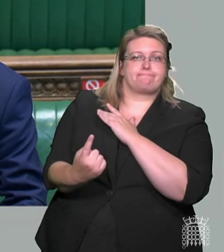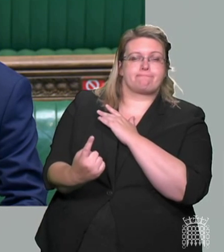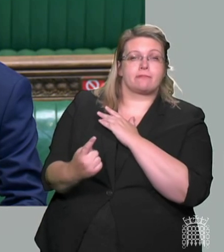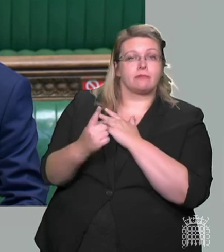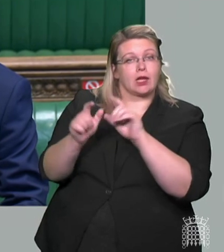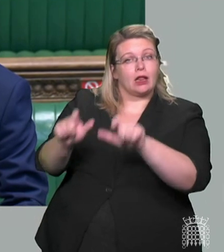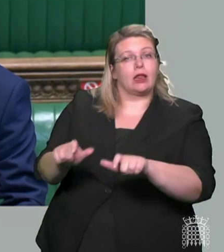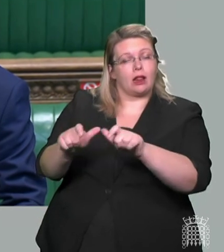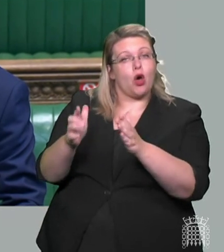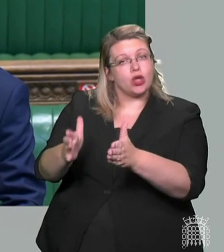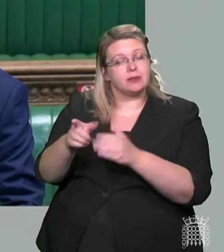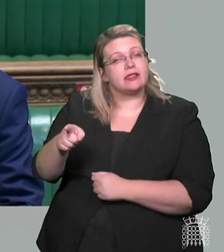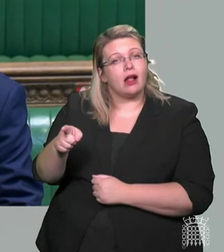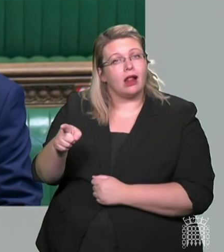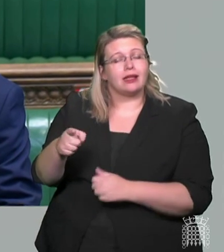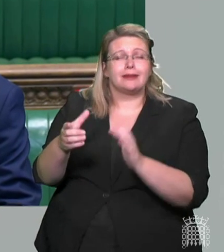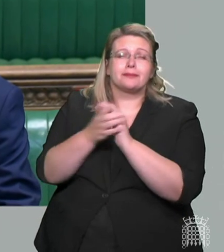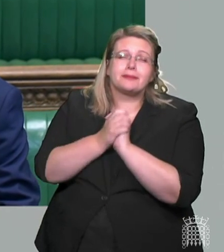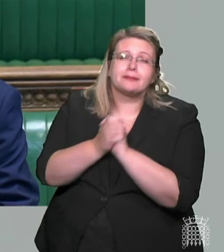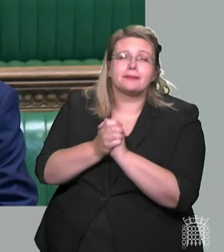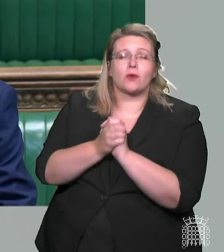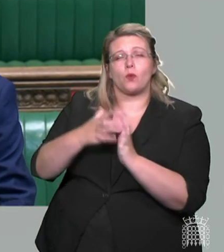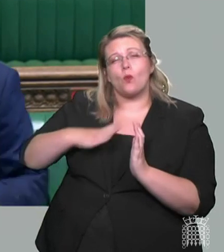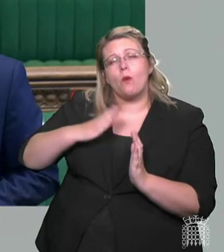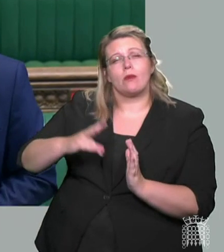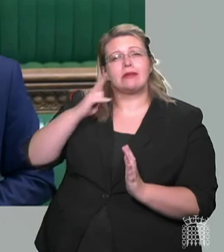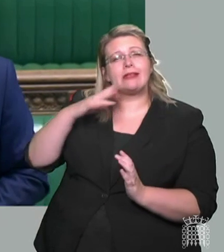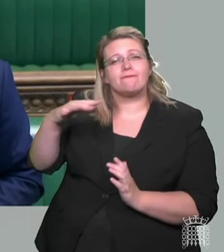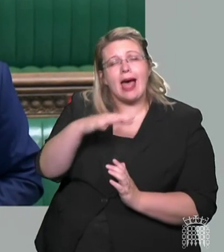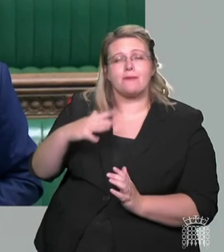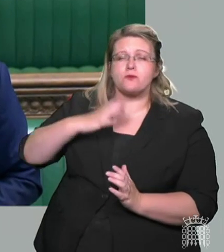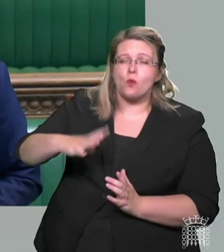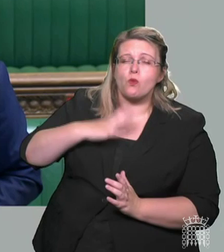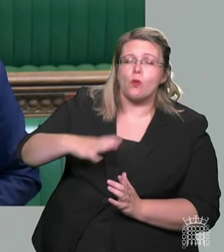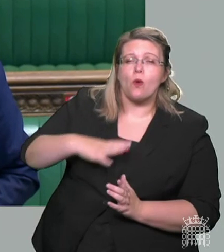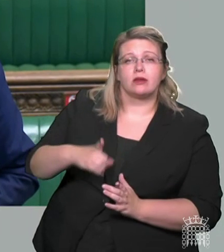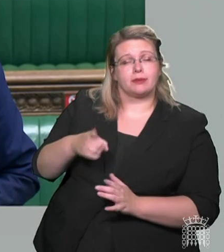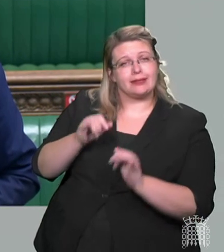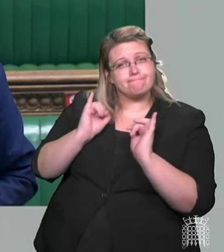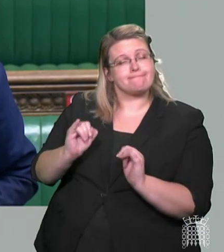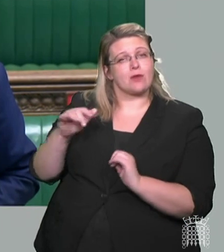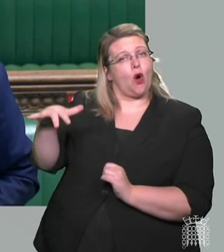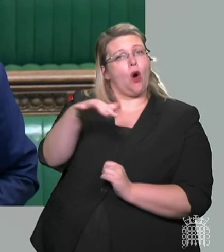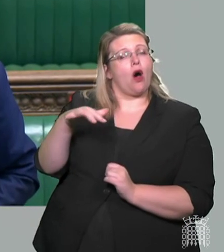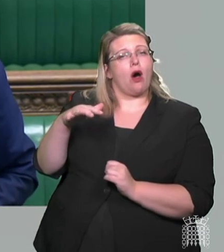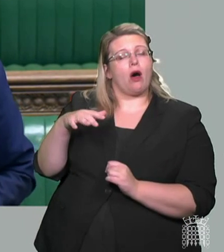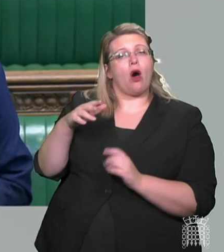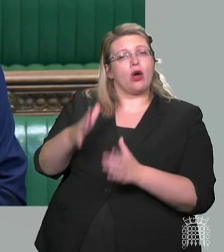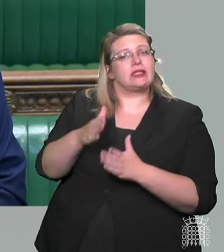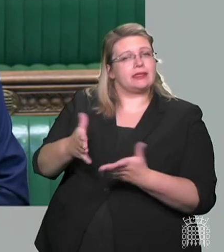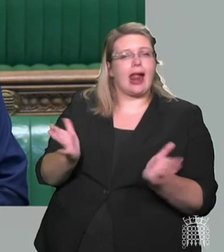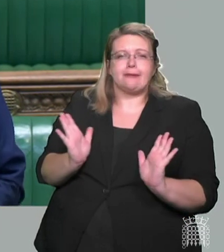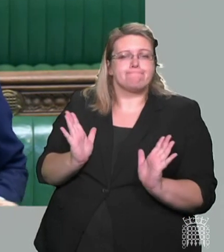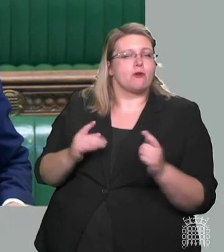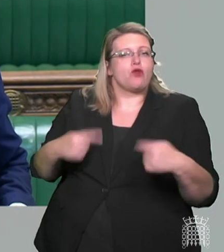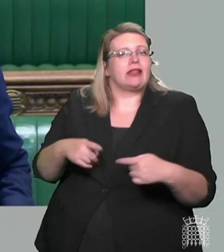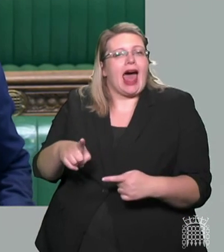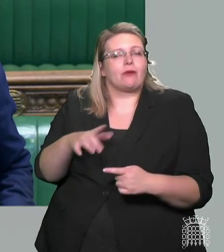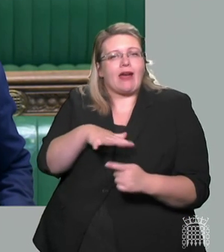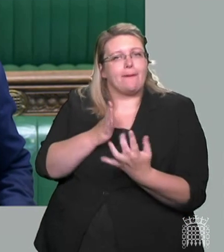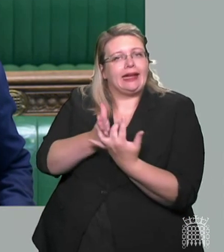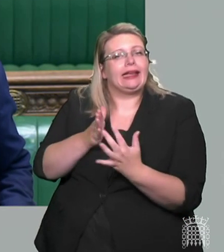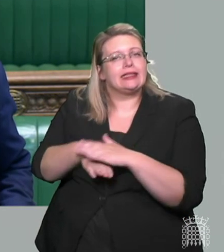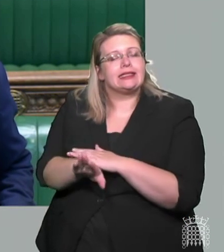When he was in hospital, he begged to see his family, but, following the rules, only one member of his family was allowed to see him.